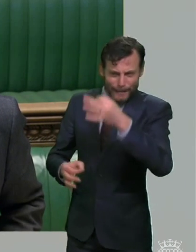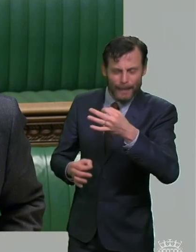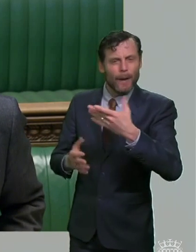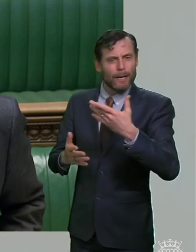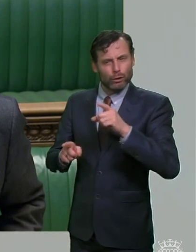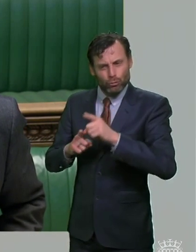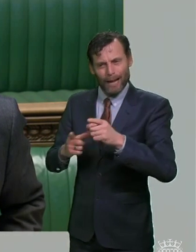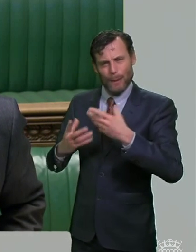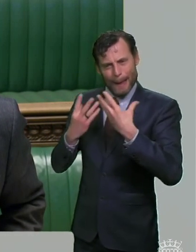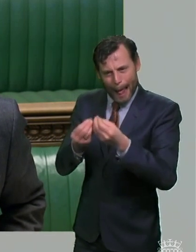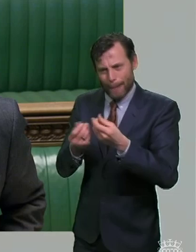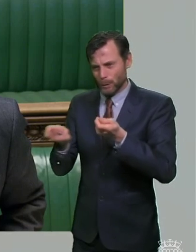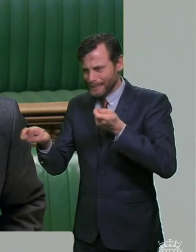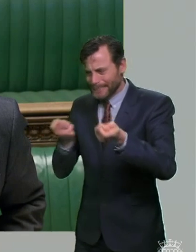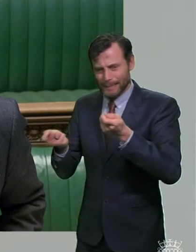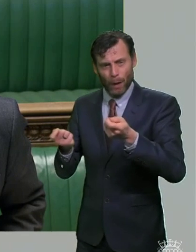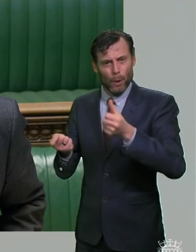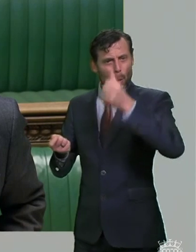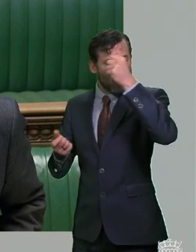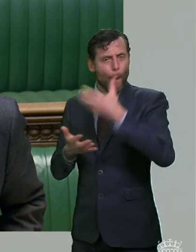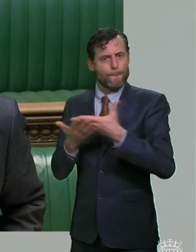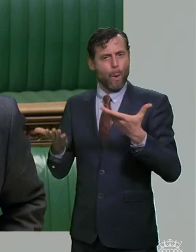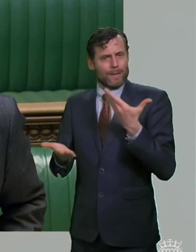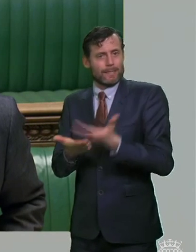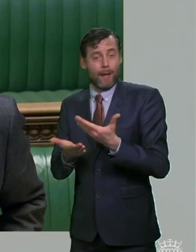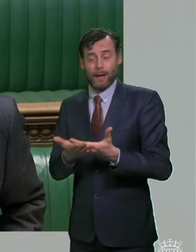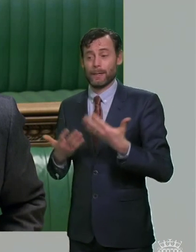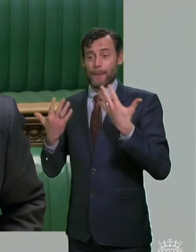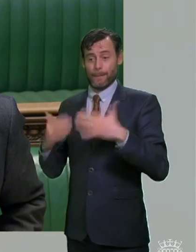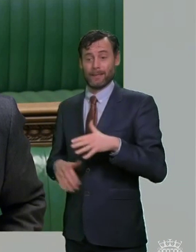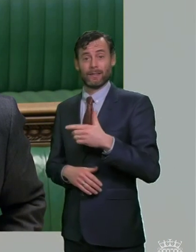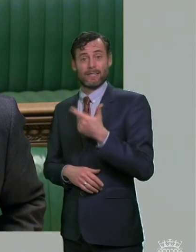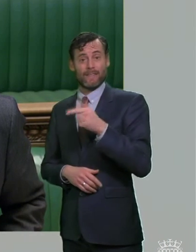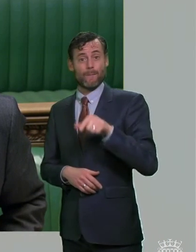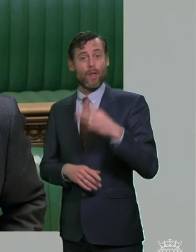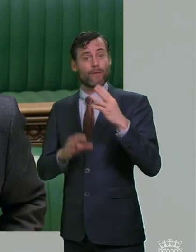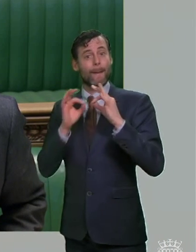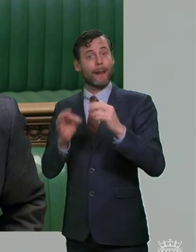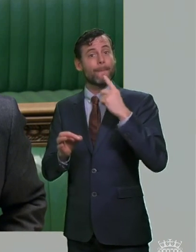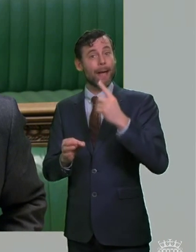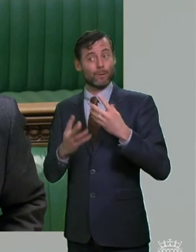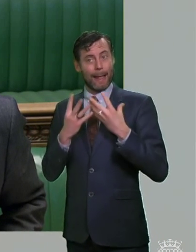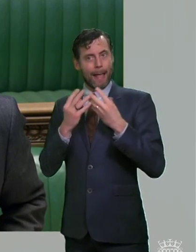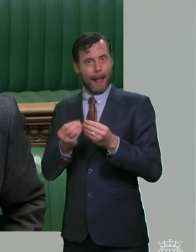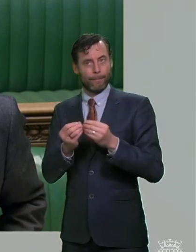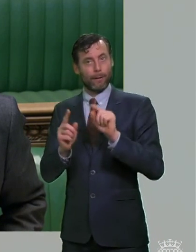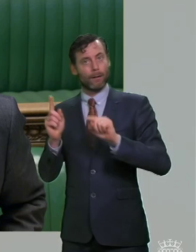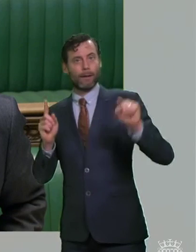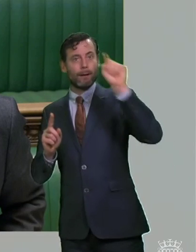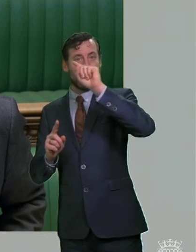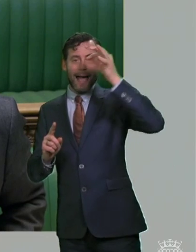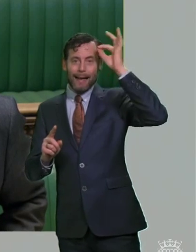Central Government have put in another £4.3 billion to help councils throughout the pandemic.